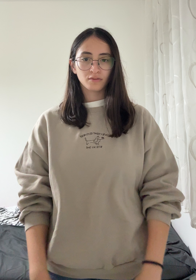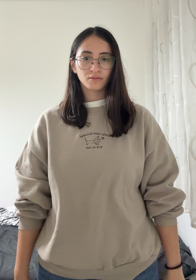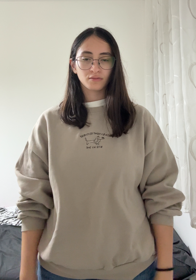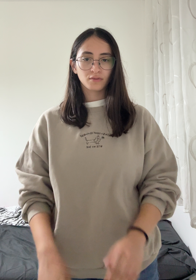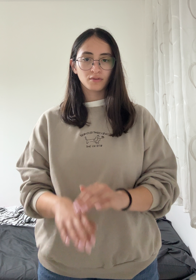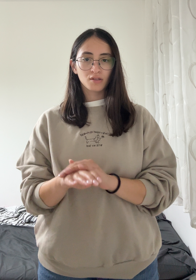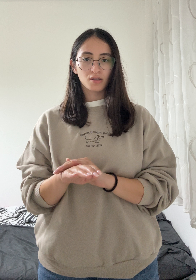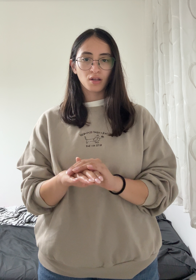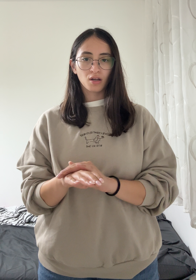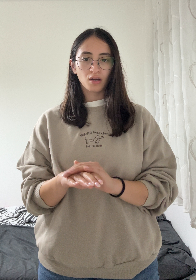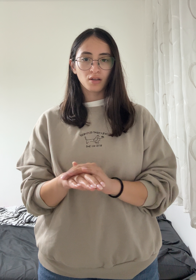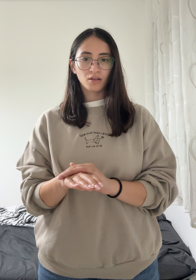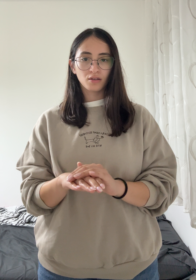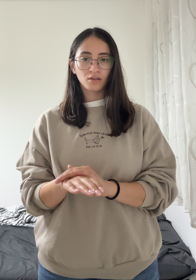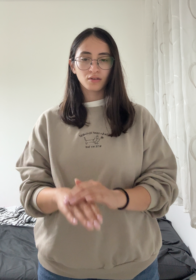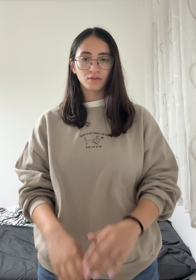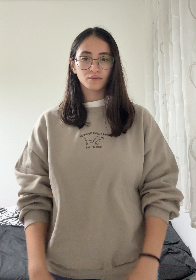סליחה